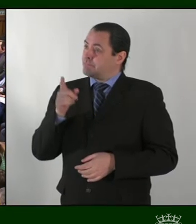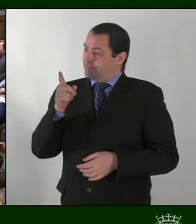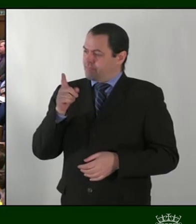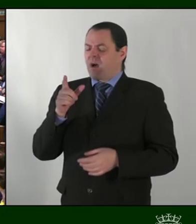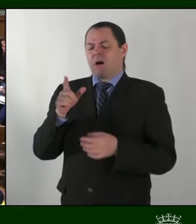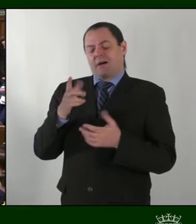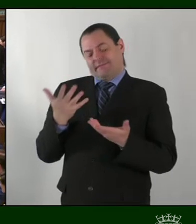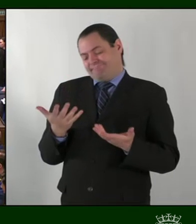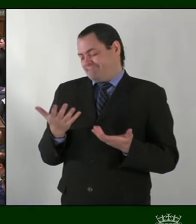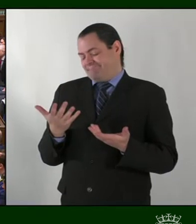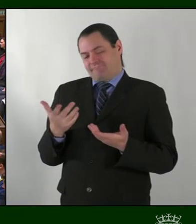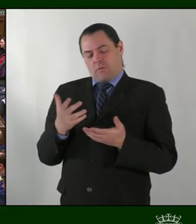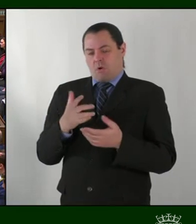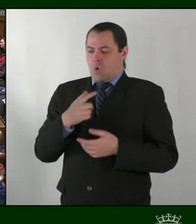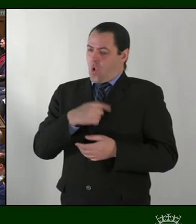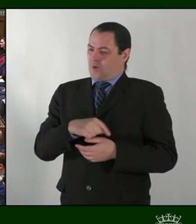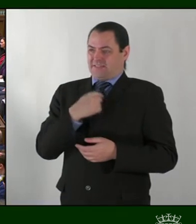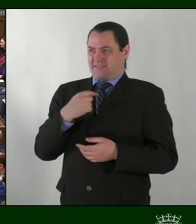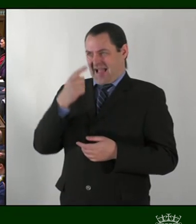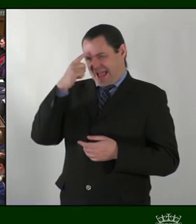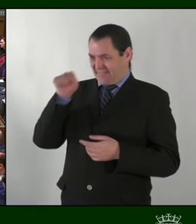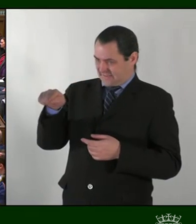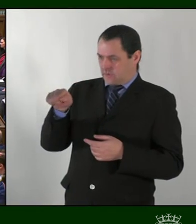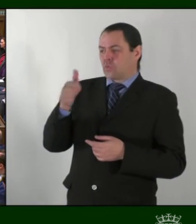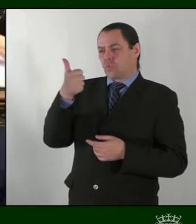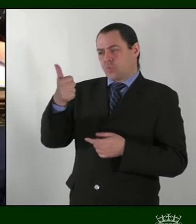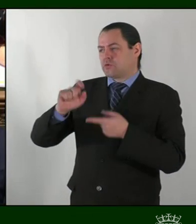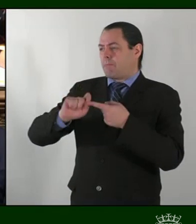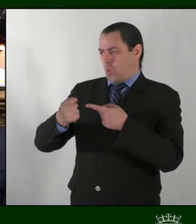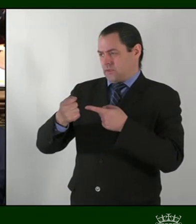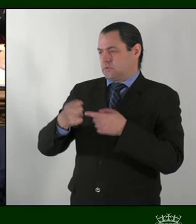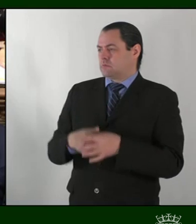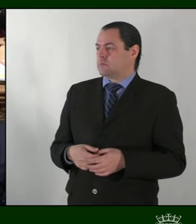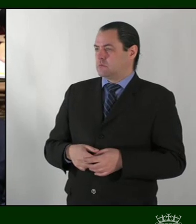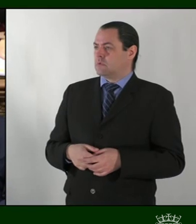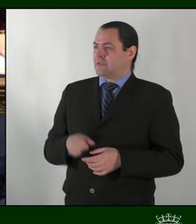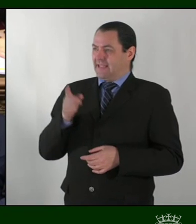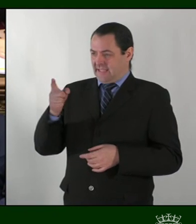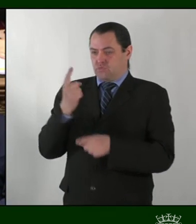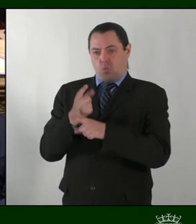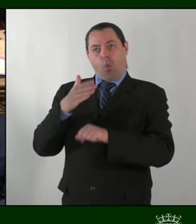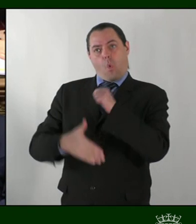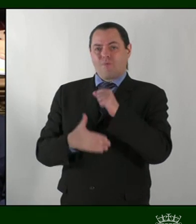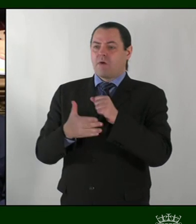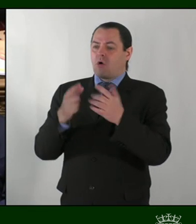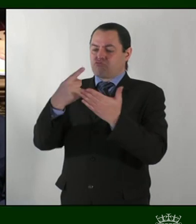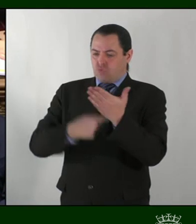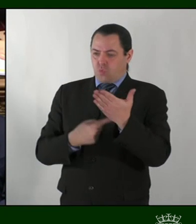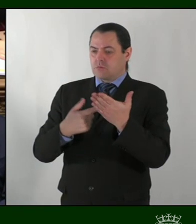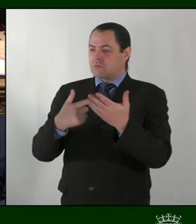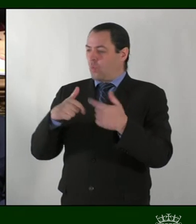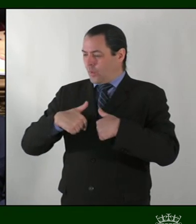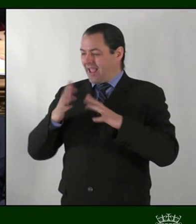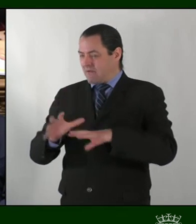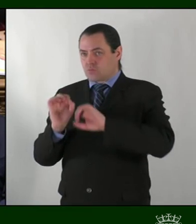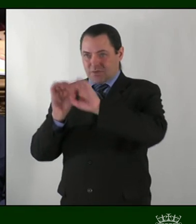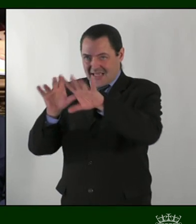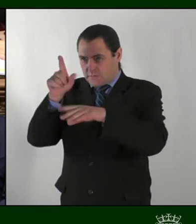To be frank, I think the right honourable Gentleman has a point in his characterisation of our extradition arrangements with the United States.